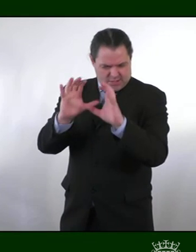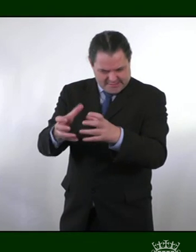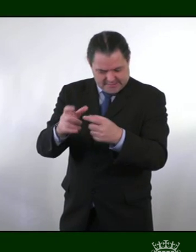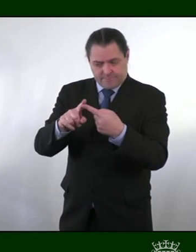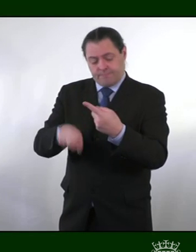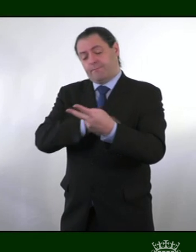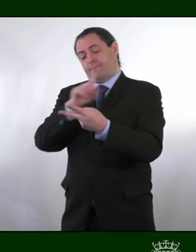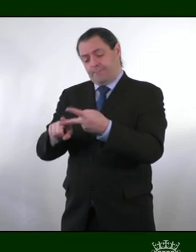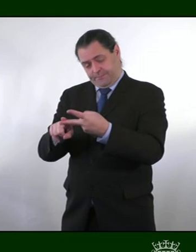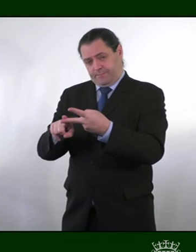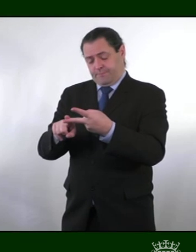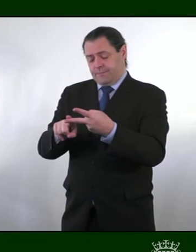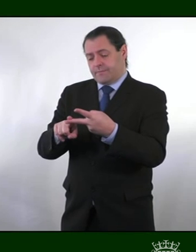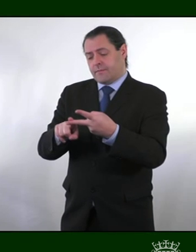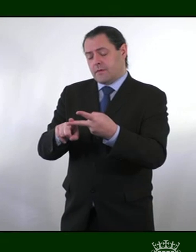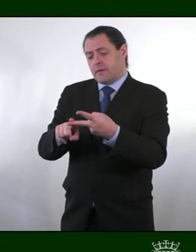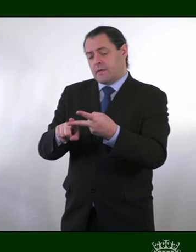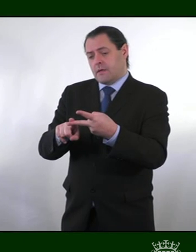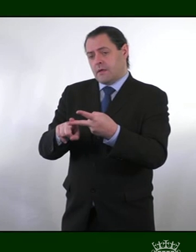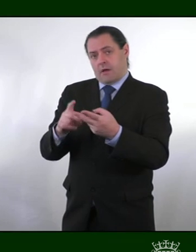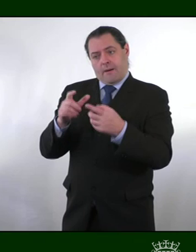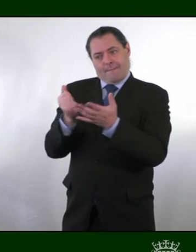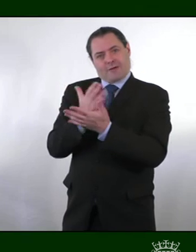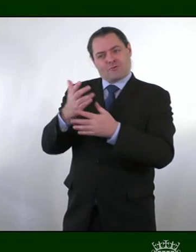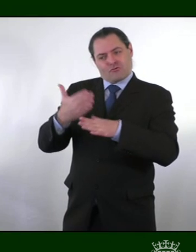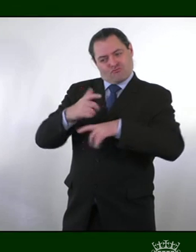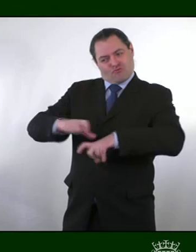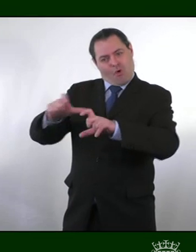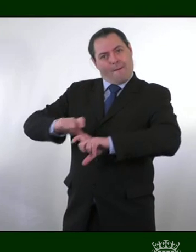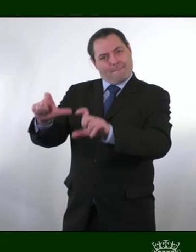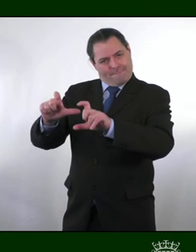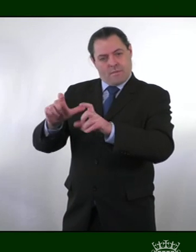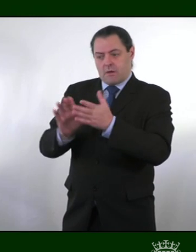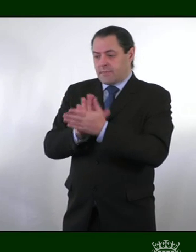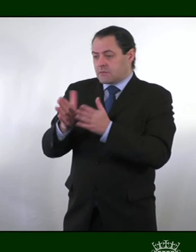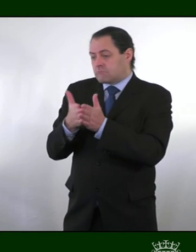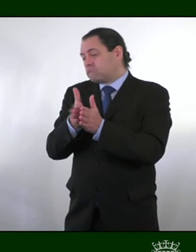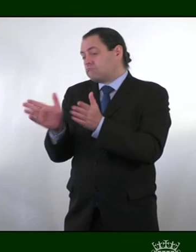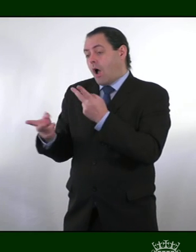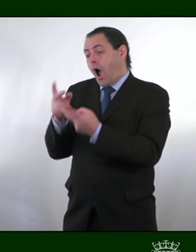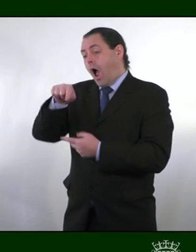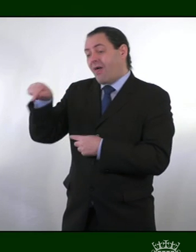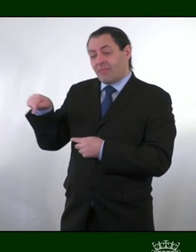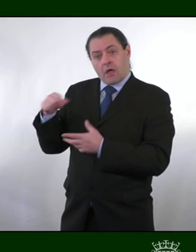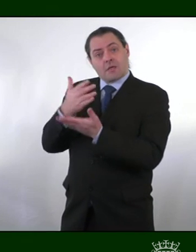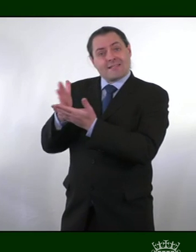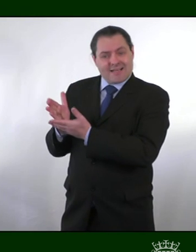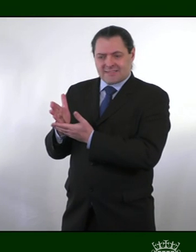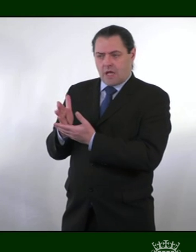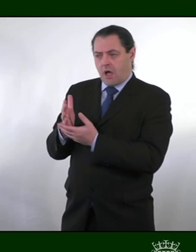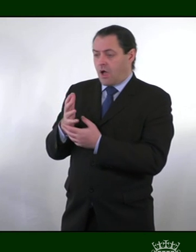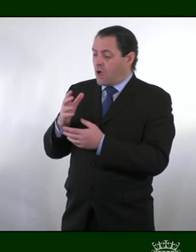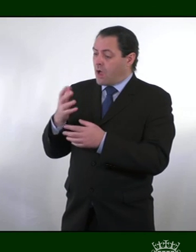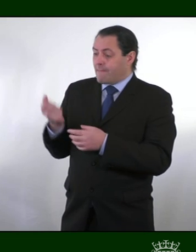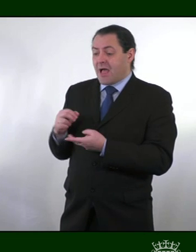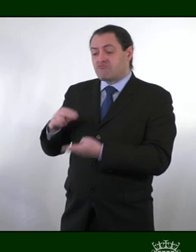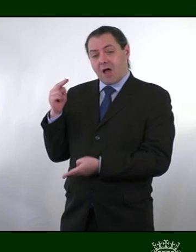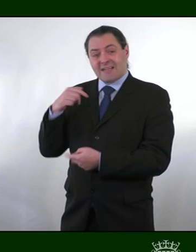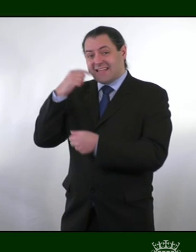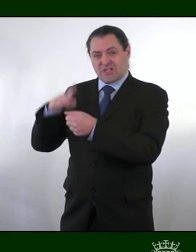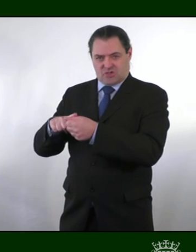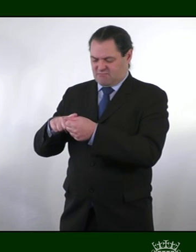Secondly, to protect jobs, pay rises in the rest of the public sector will be paused next year.